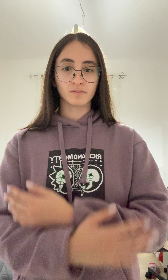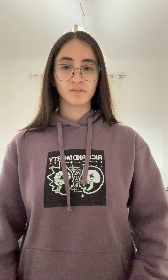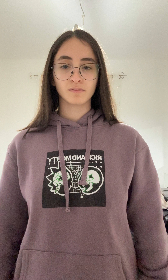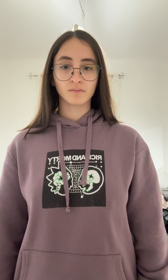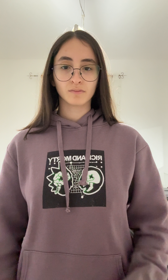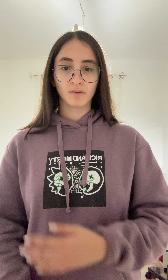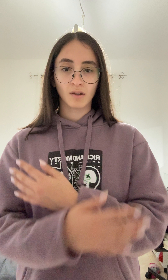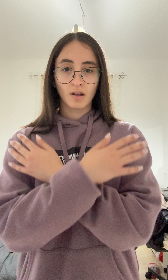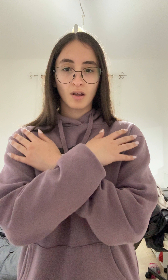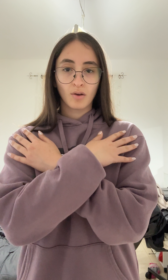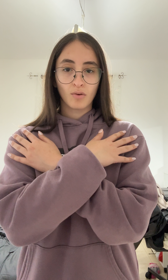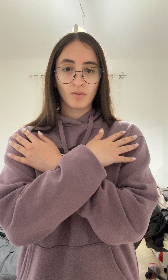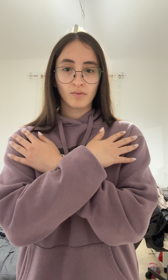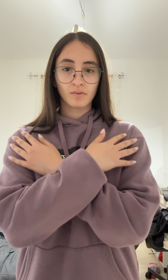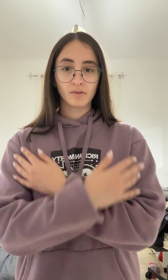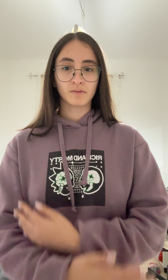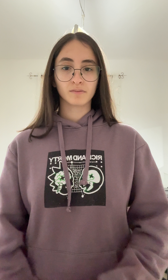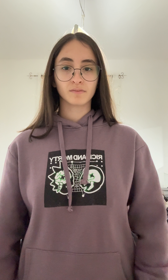לאהוב